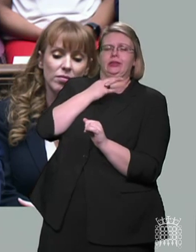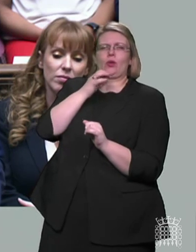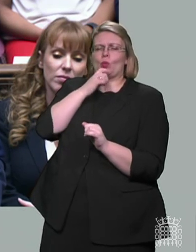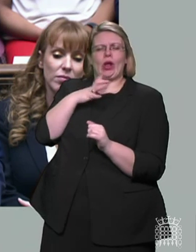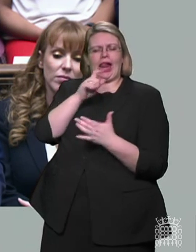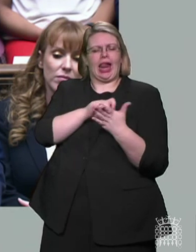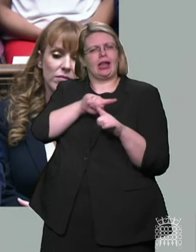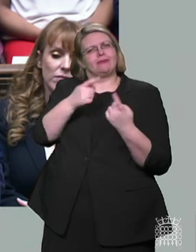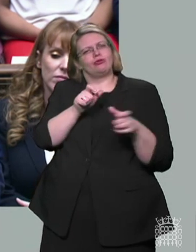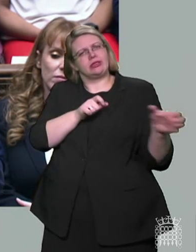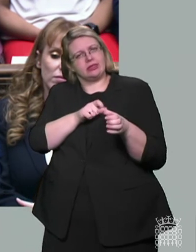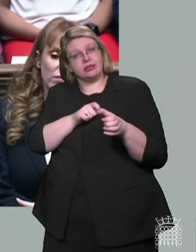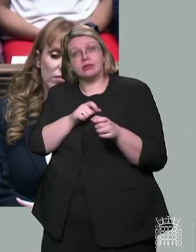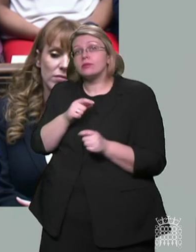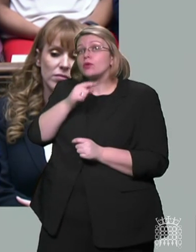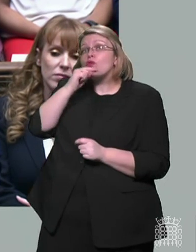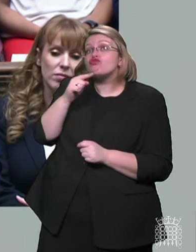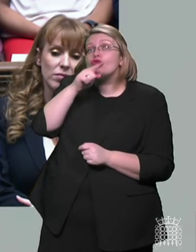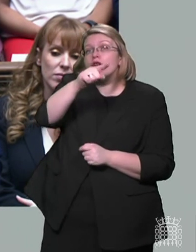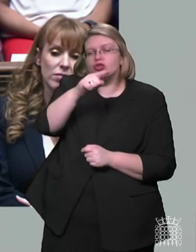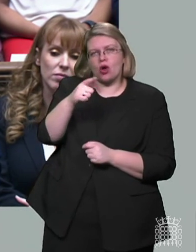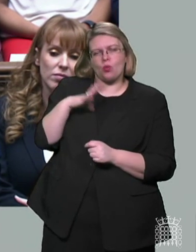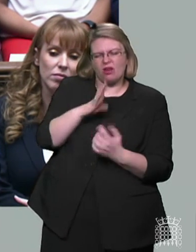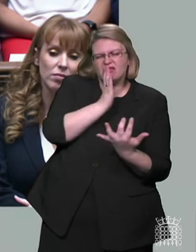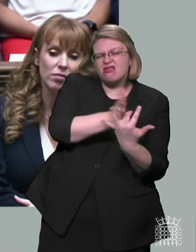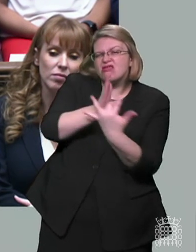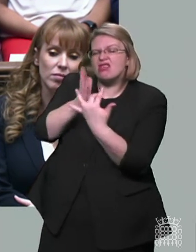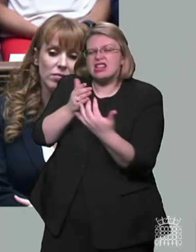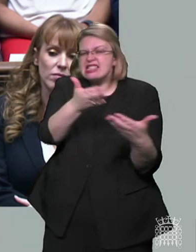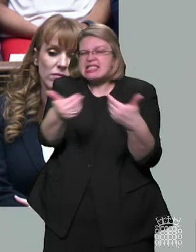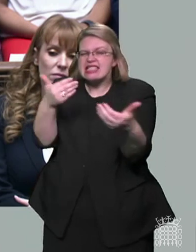He seeks division, so we must stay united.